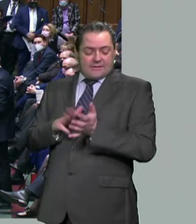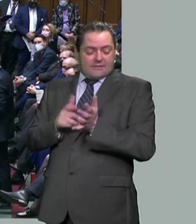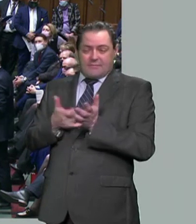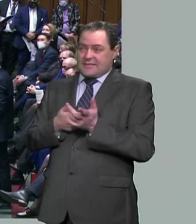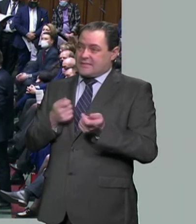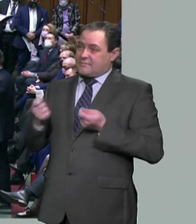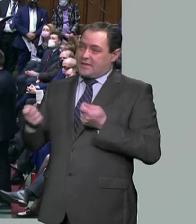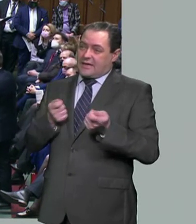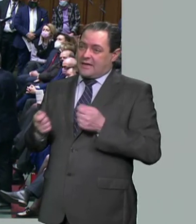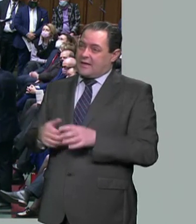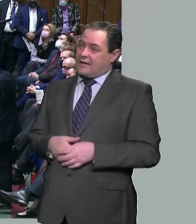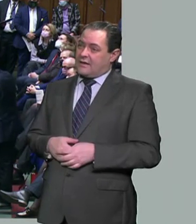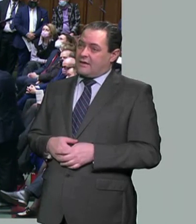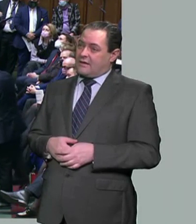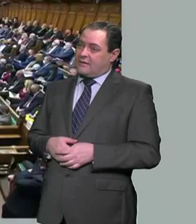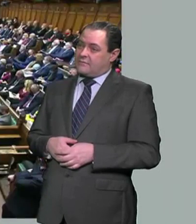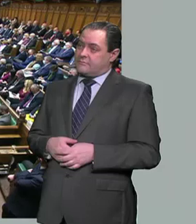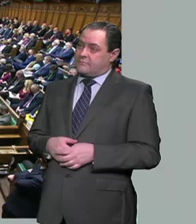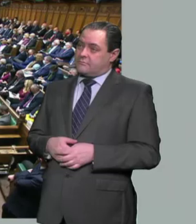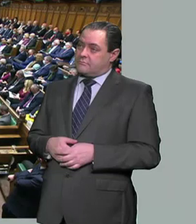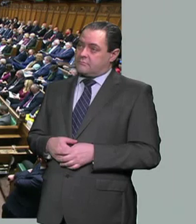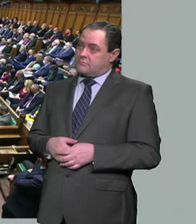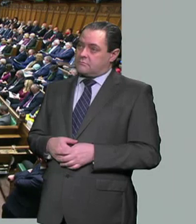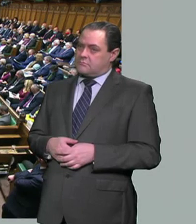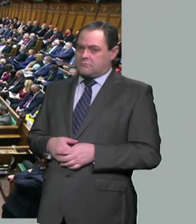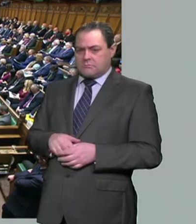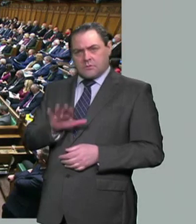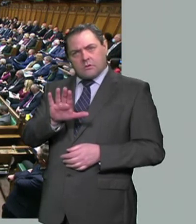Order.